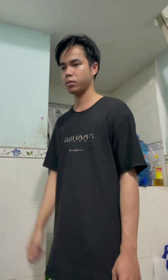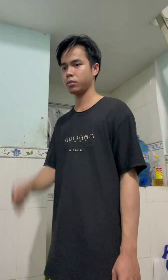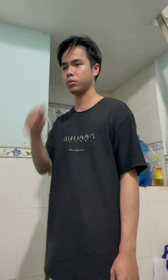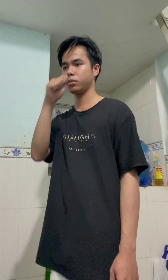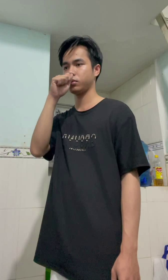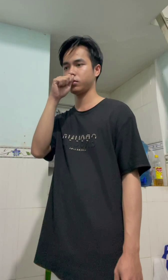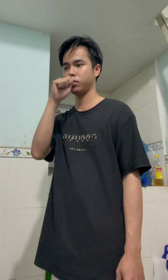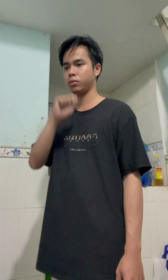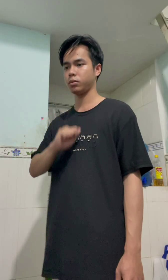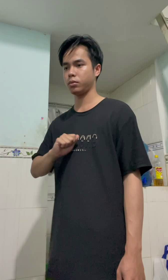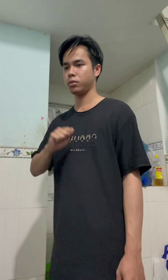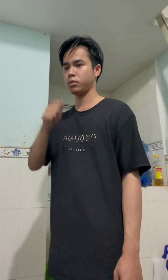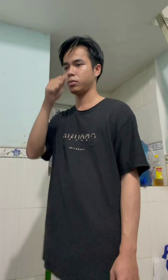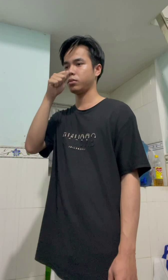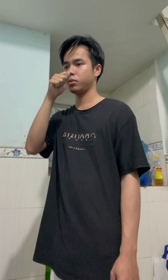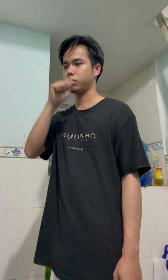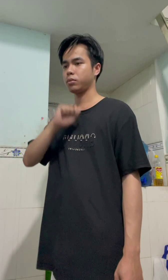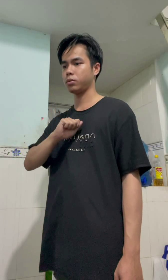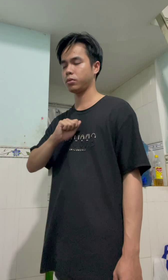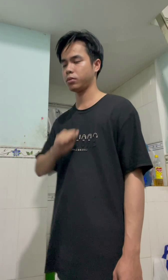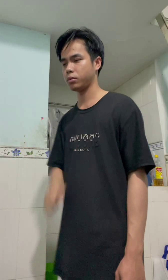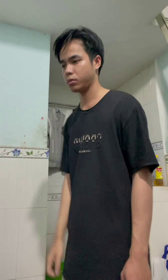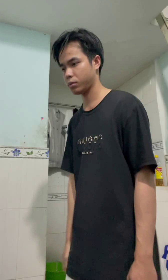dong y